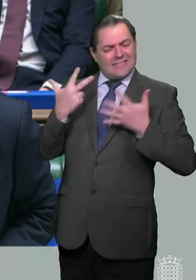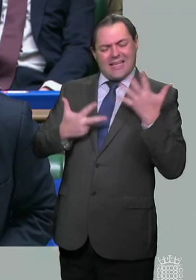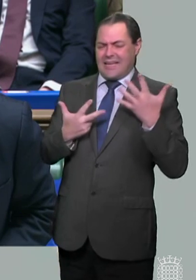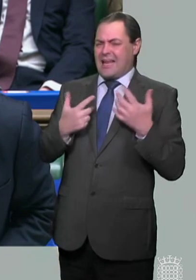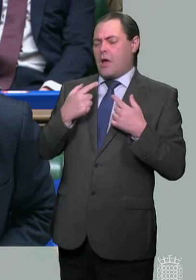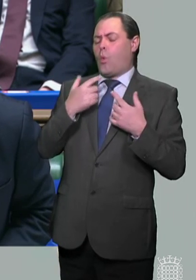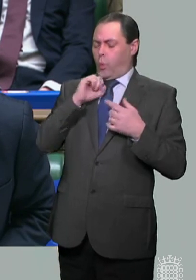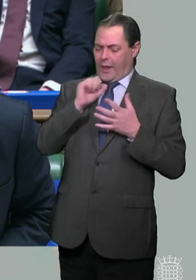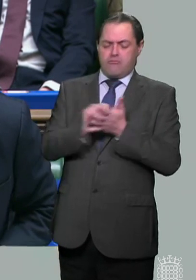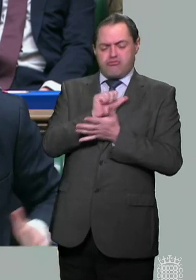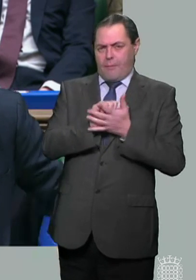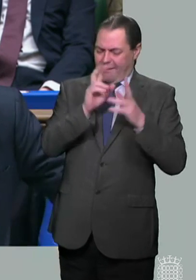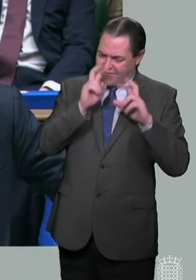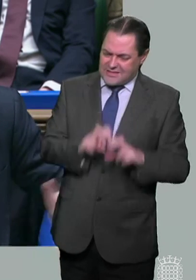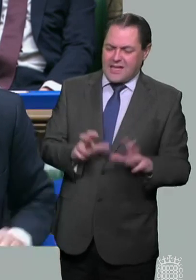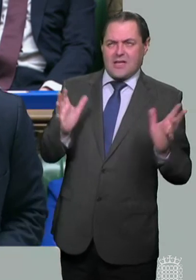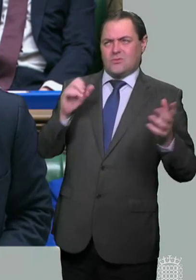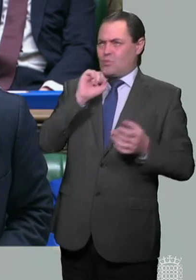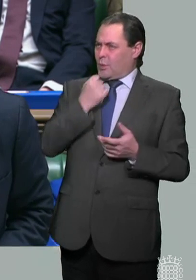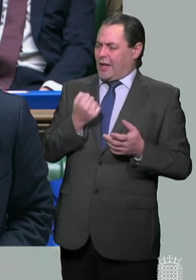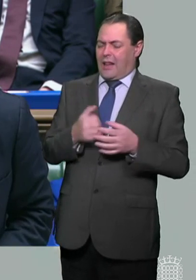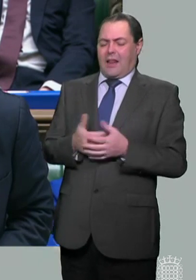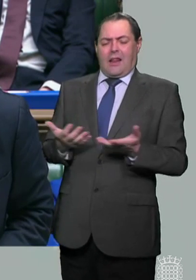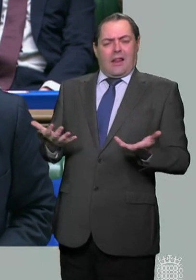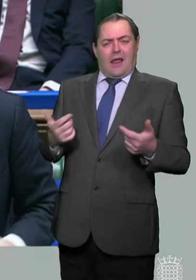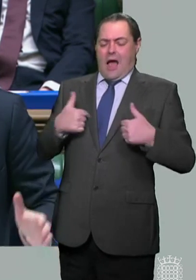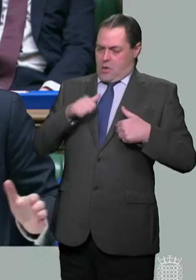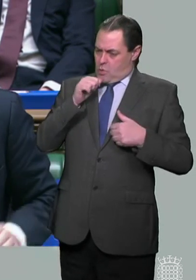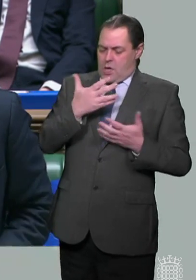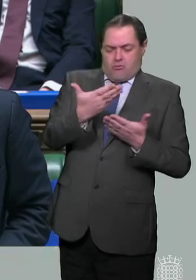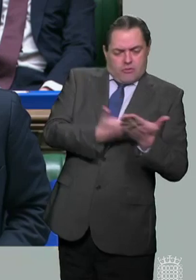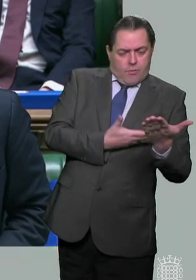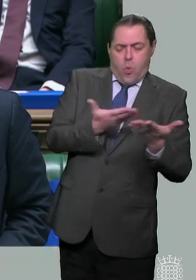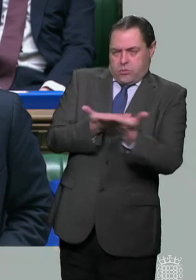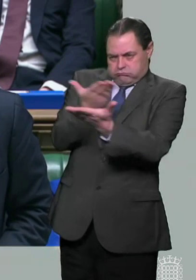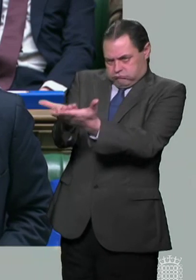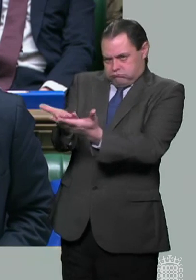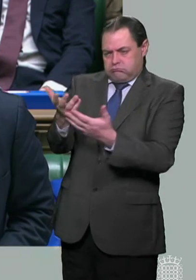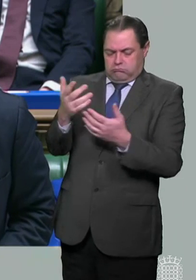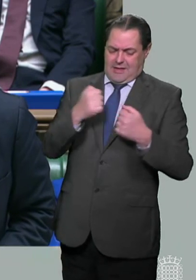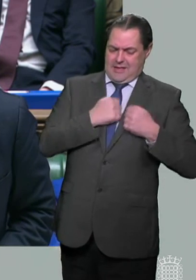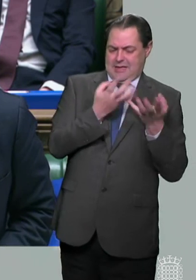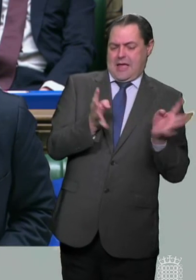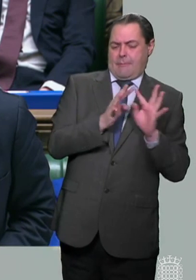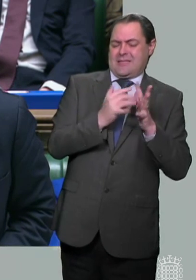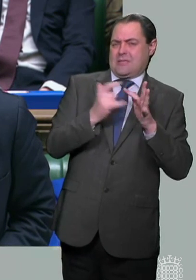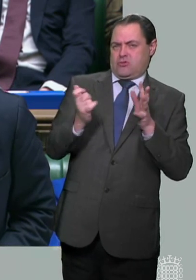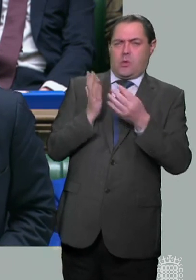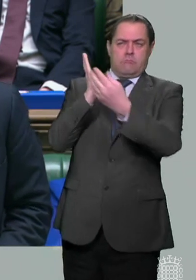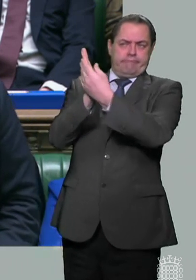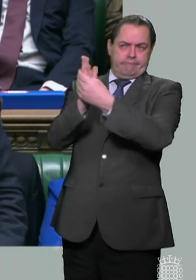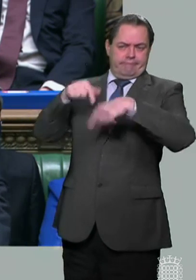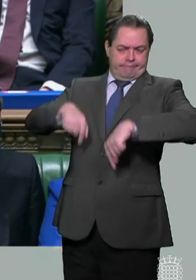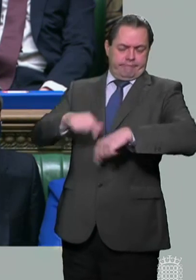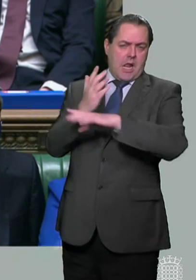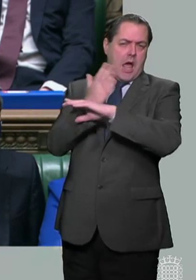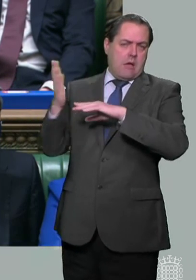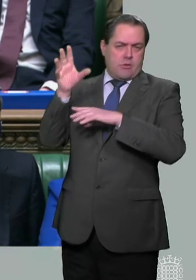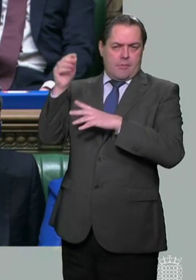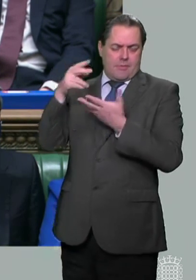They will be properly investigated, Mr Speaker, and I will place a copy of the Cabinet Secretary’s report in the Library of the House of Commons.